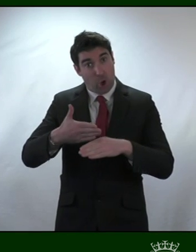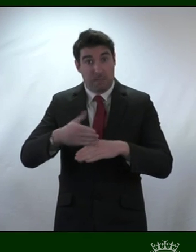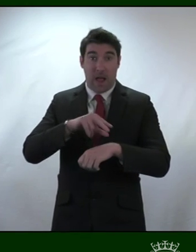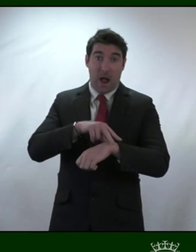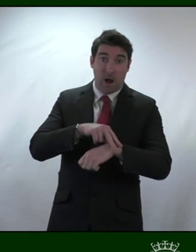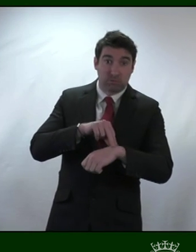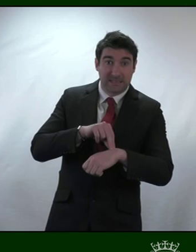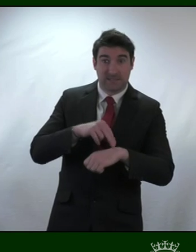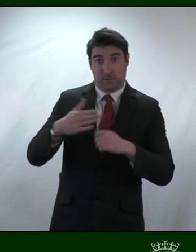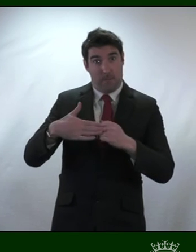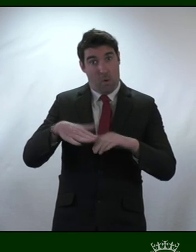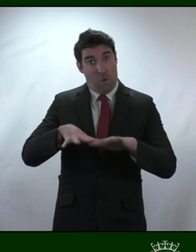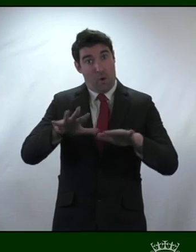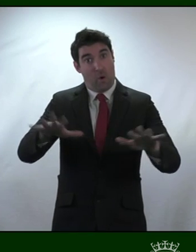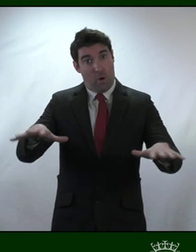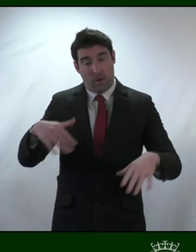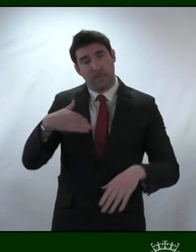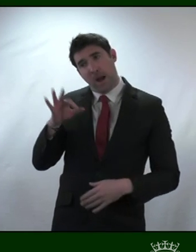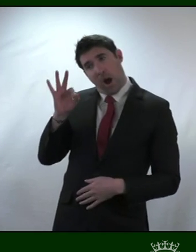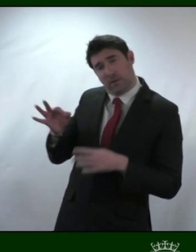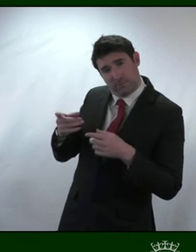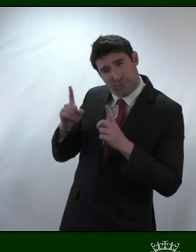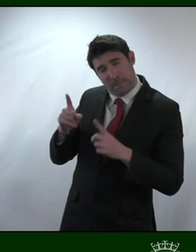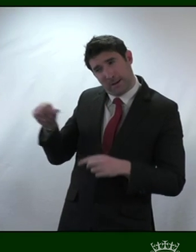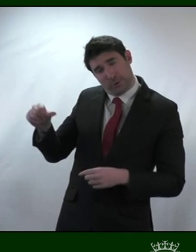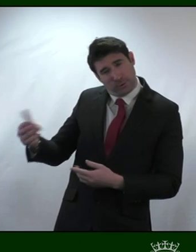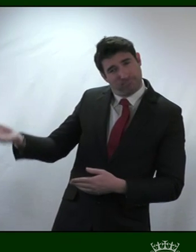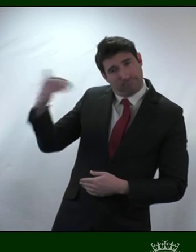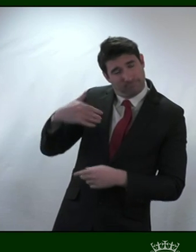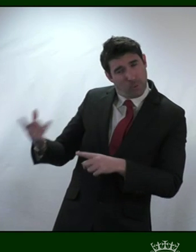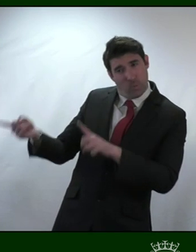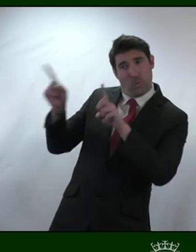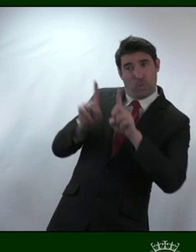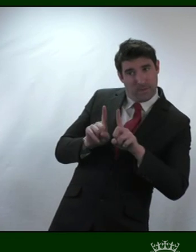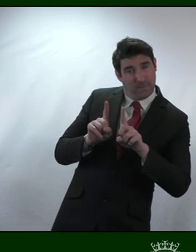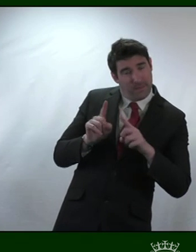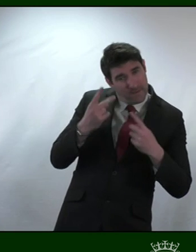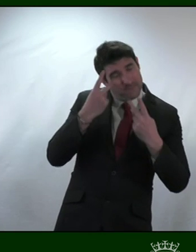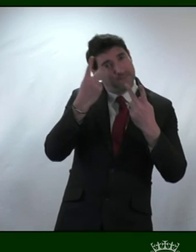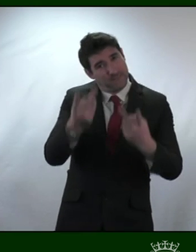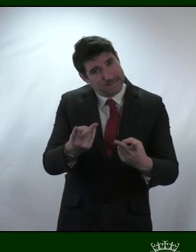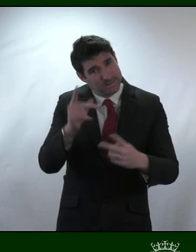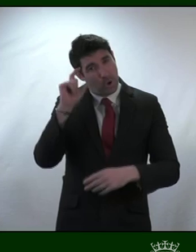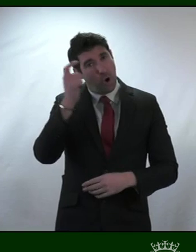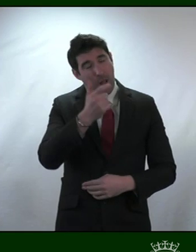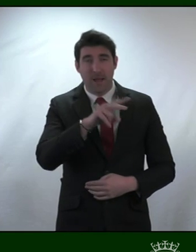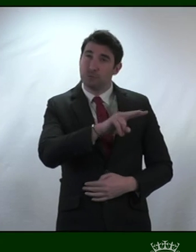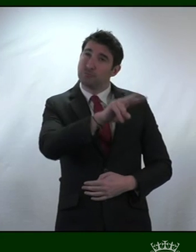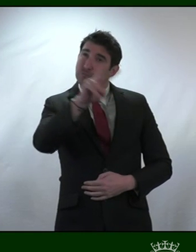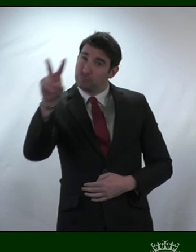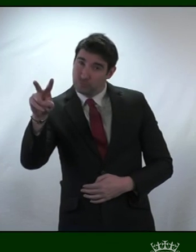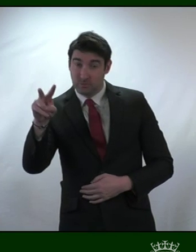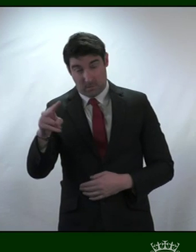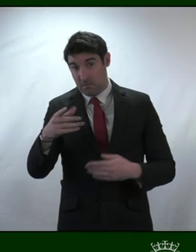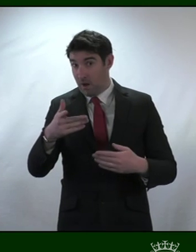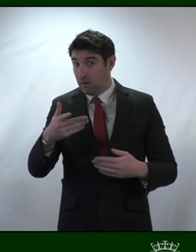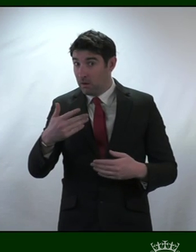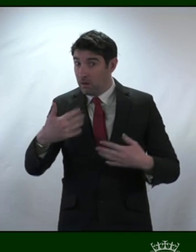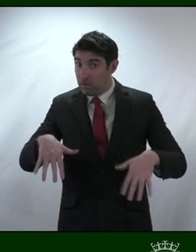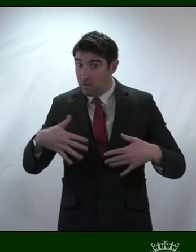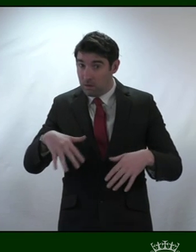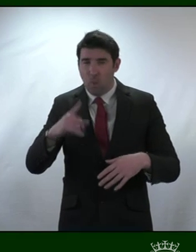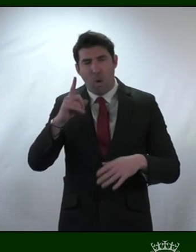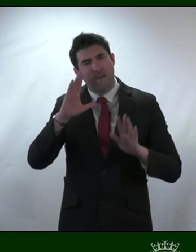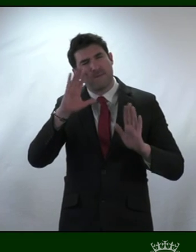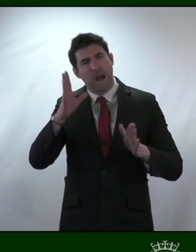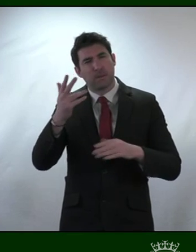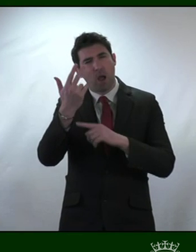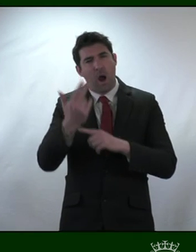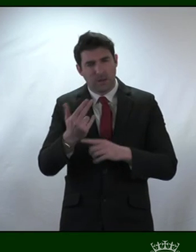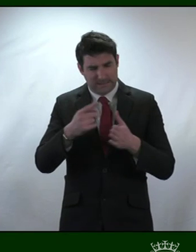Would my right hon. Friend agree to accompany me on a visit to look round this iconic building, and to view the amazing sculpture loaned by renowned artist Antony Gormley, as soon as my right hon.